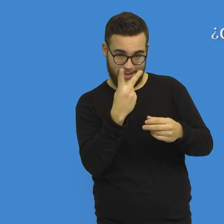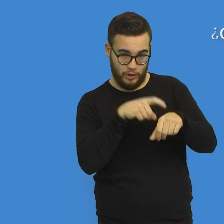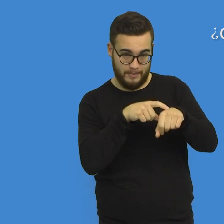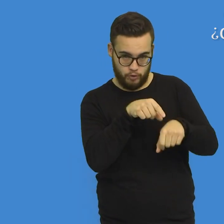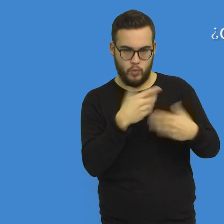tipo